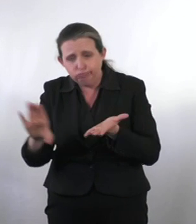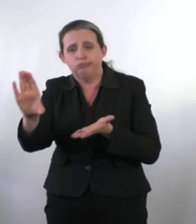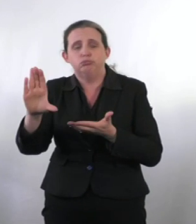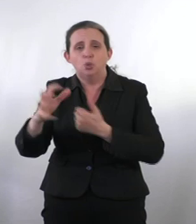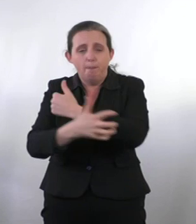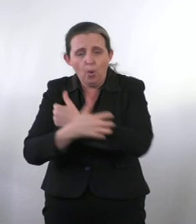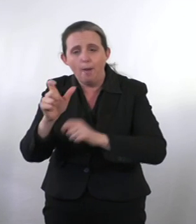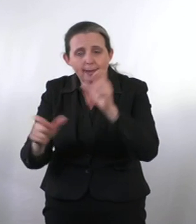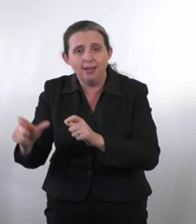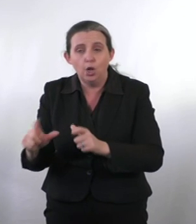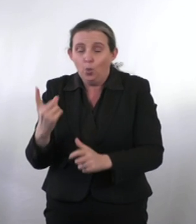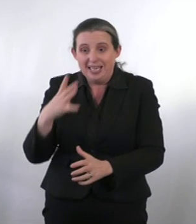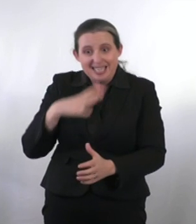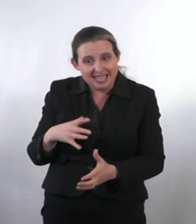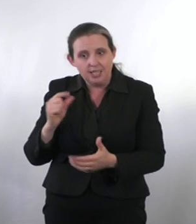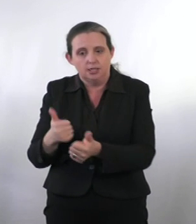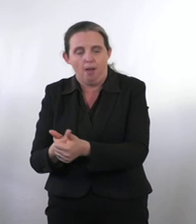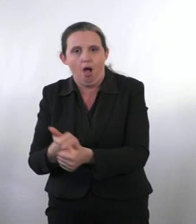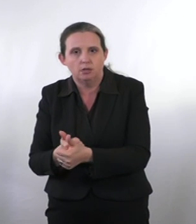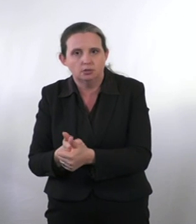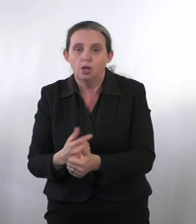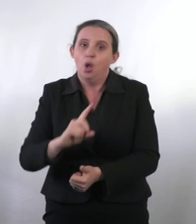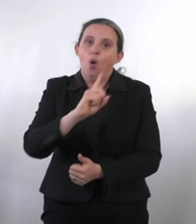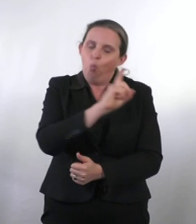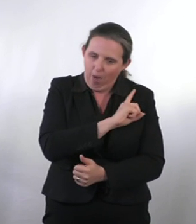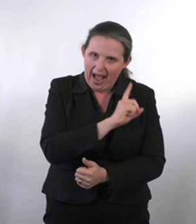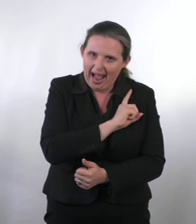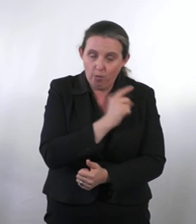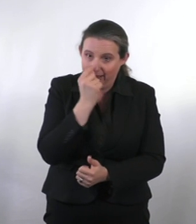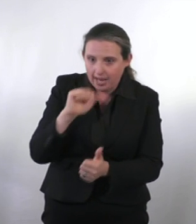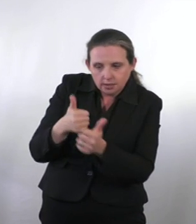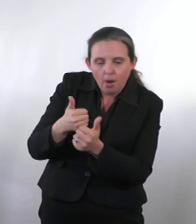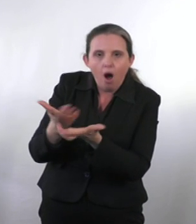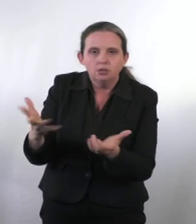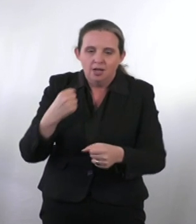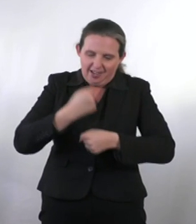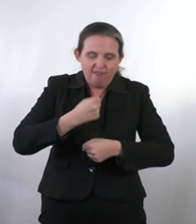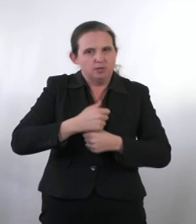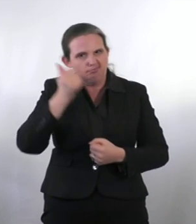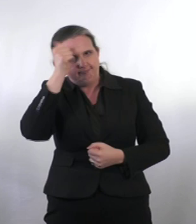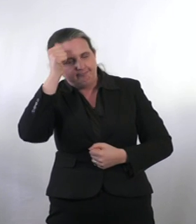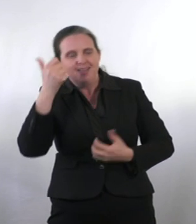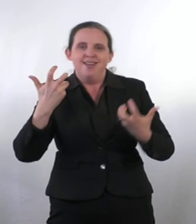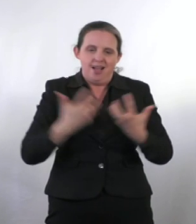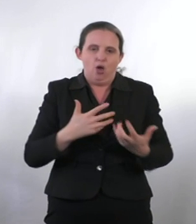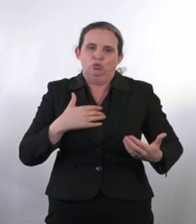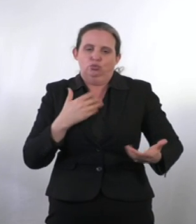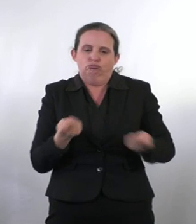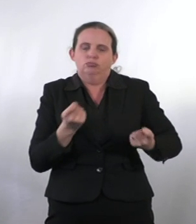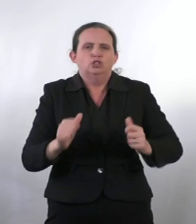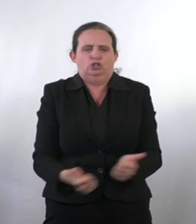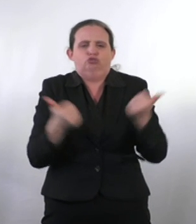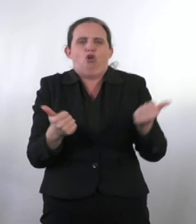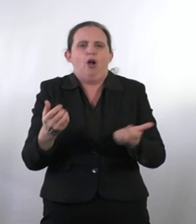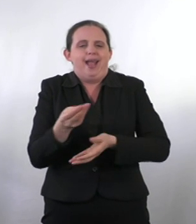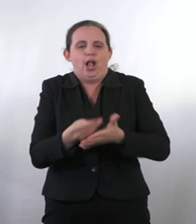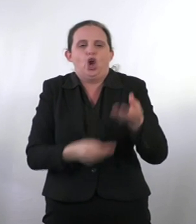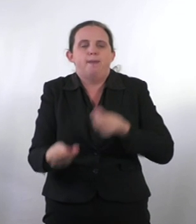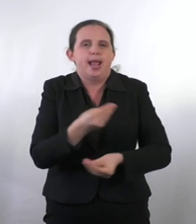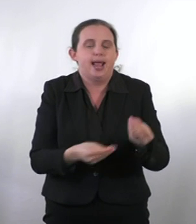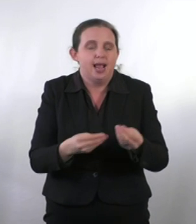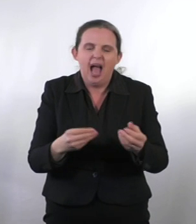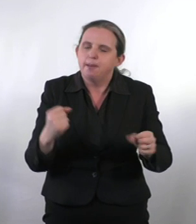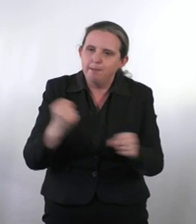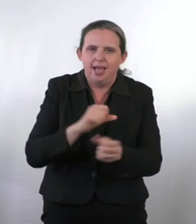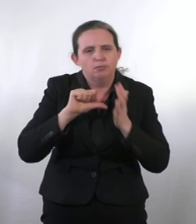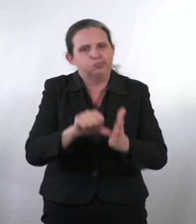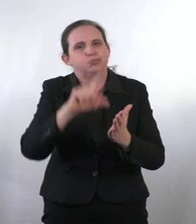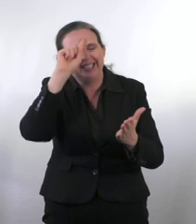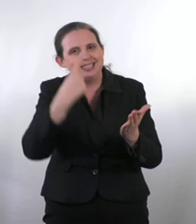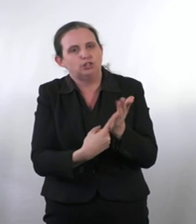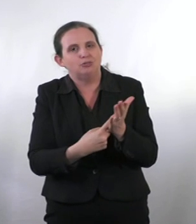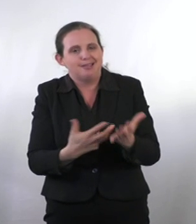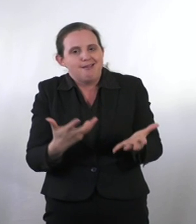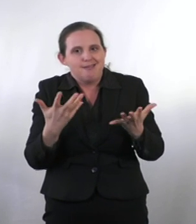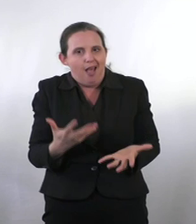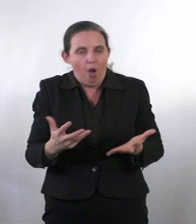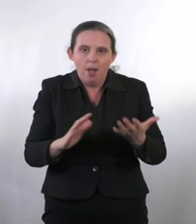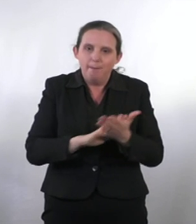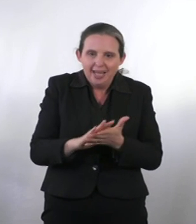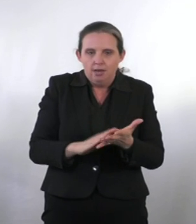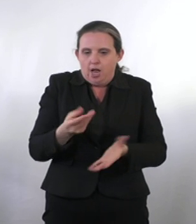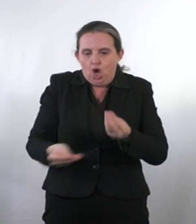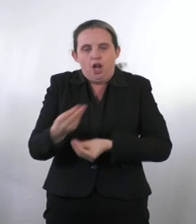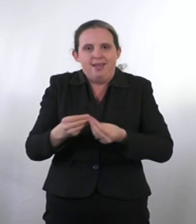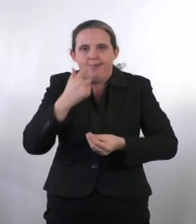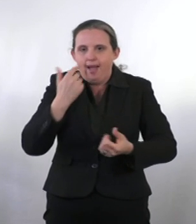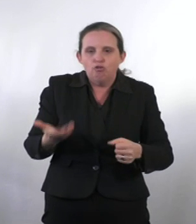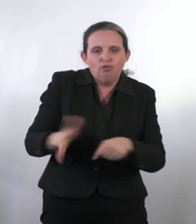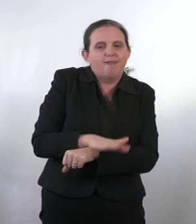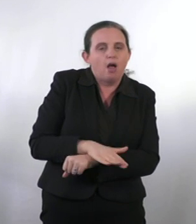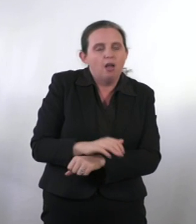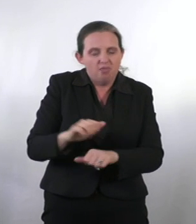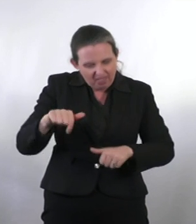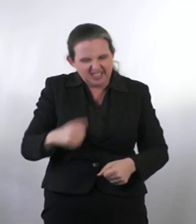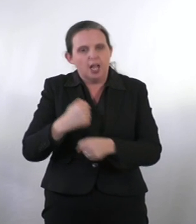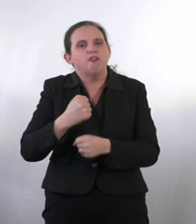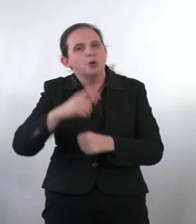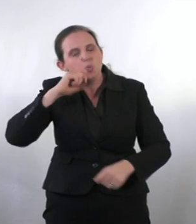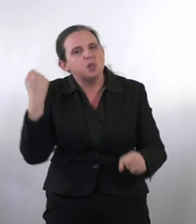The reason we can do that is because we have a Government who understand how to run a strong economy and who ensure that they take the tough decisions now that will allow our economy to bounce back—that is what this Government are doing.